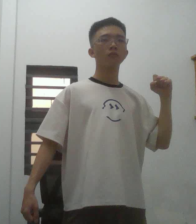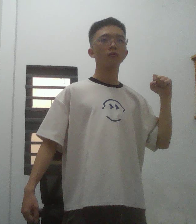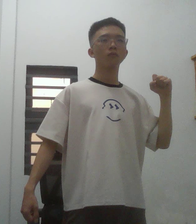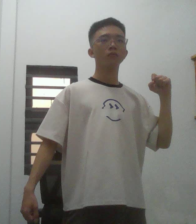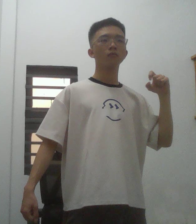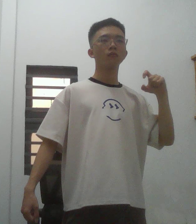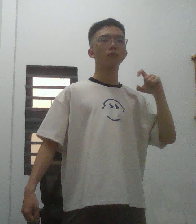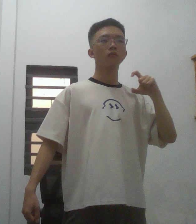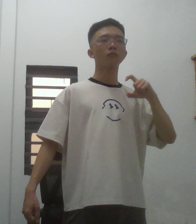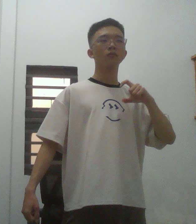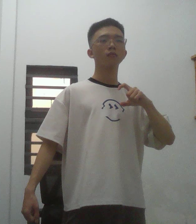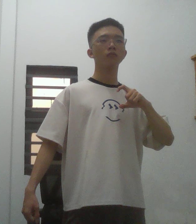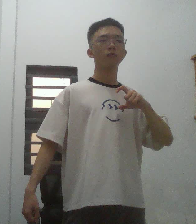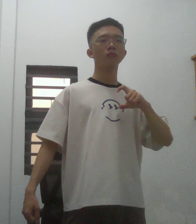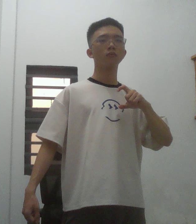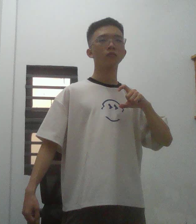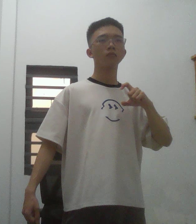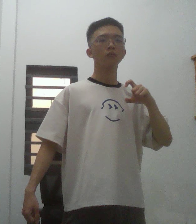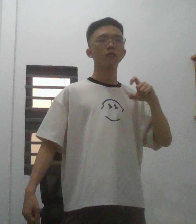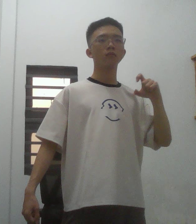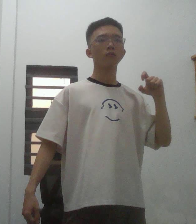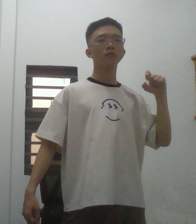giau co